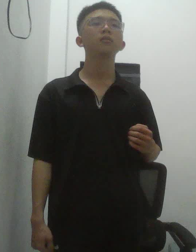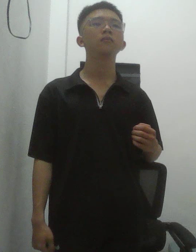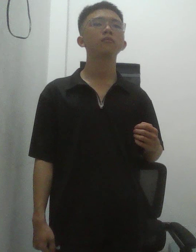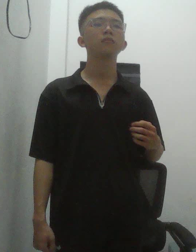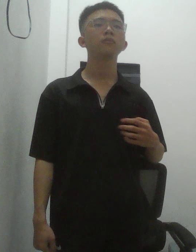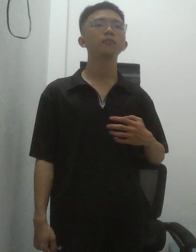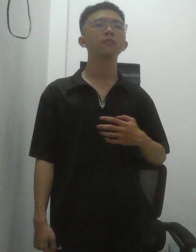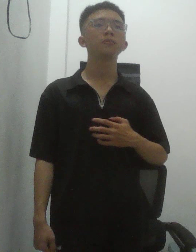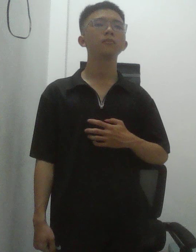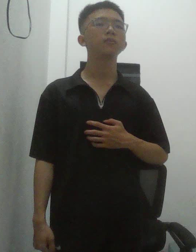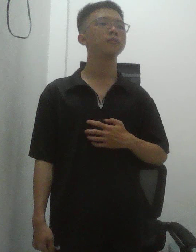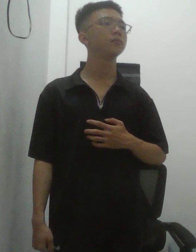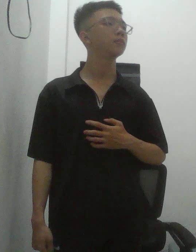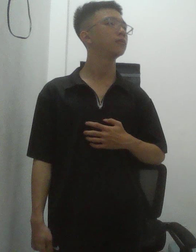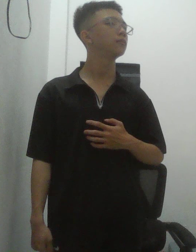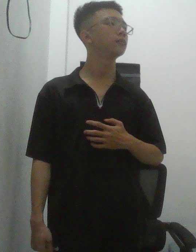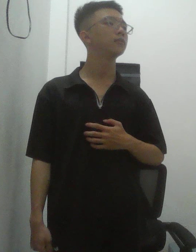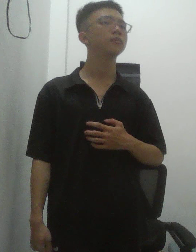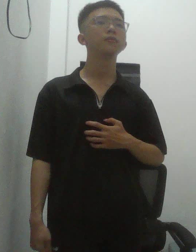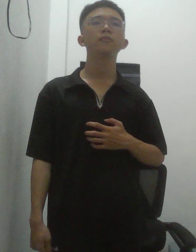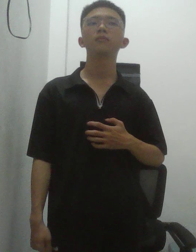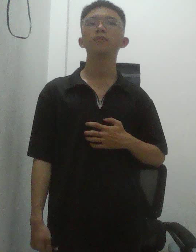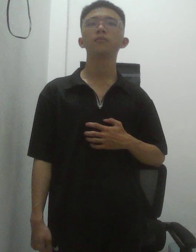khong thich